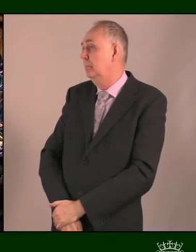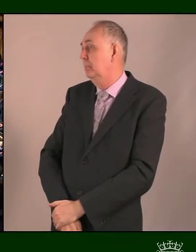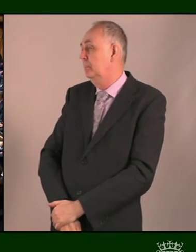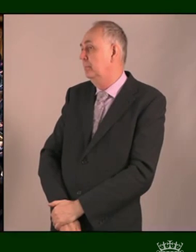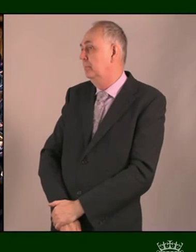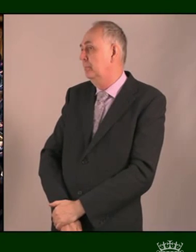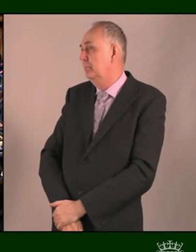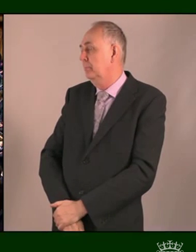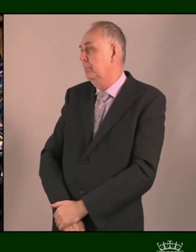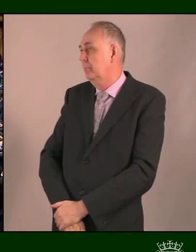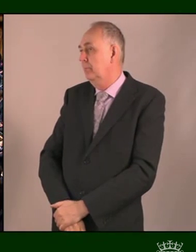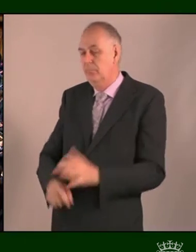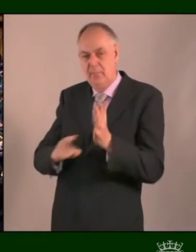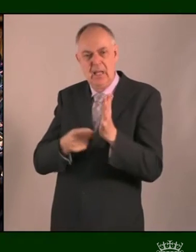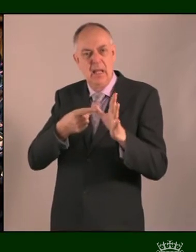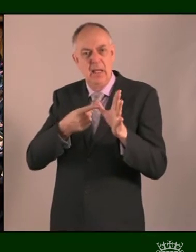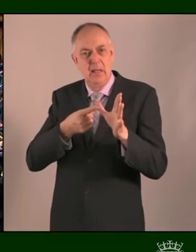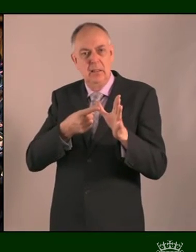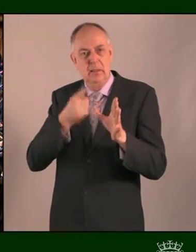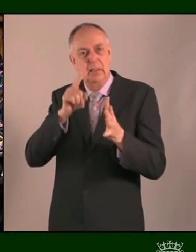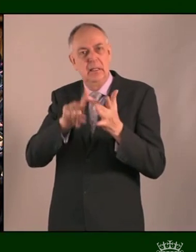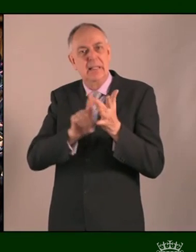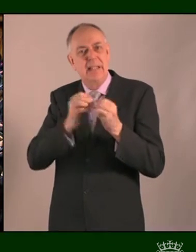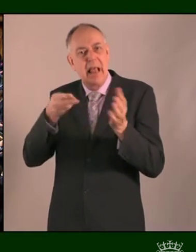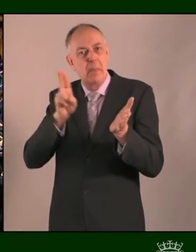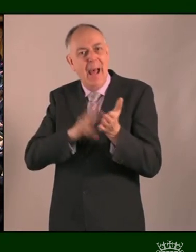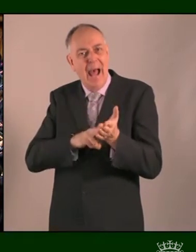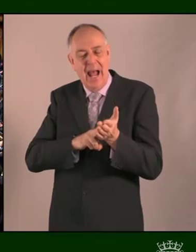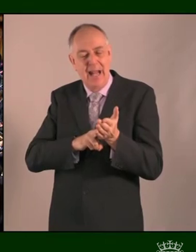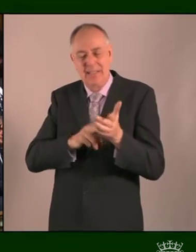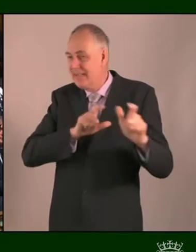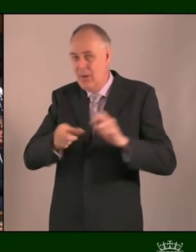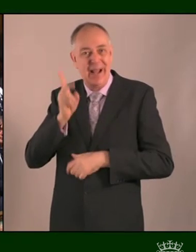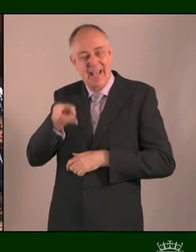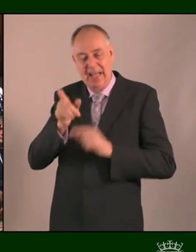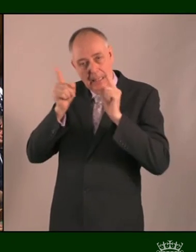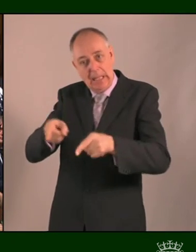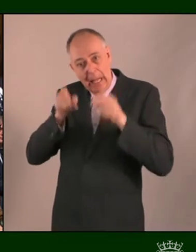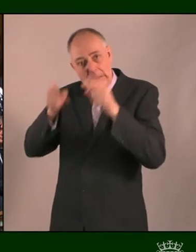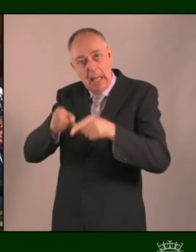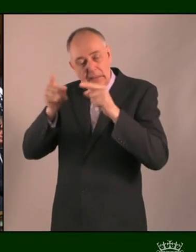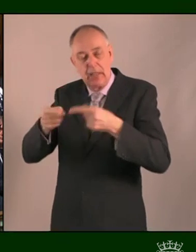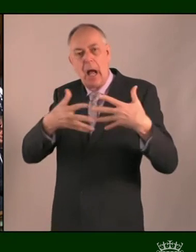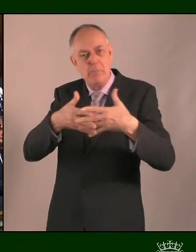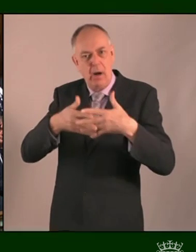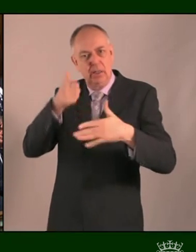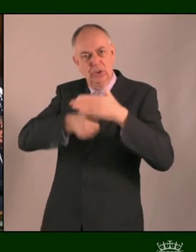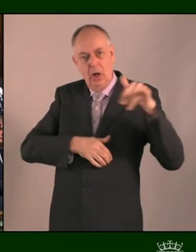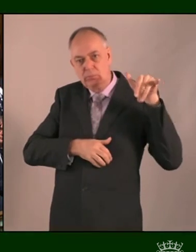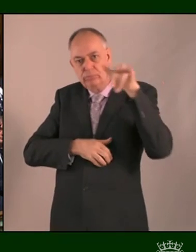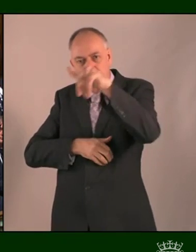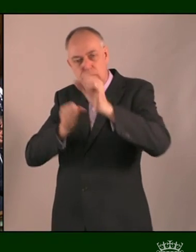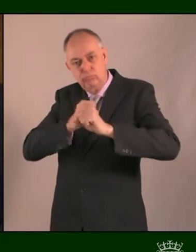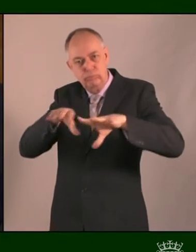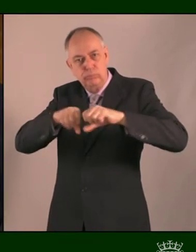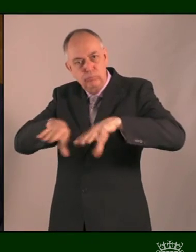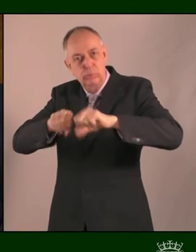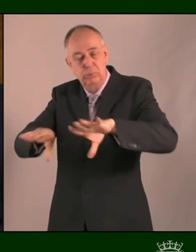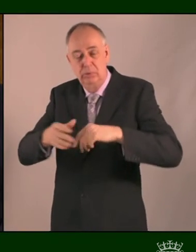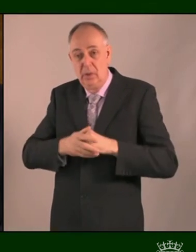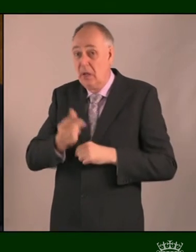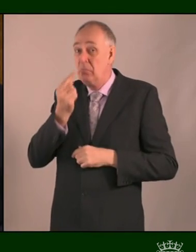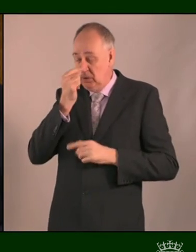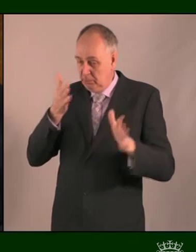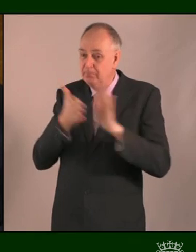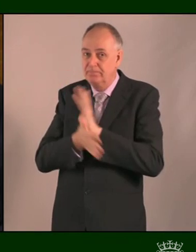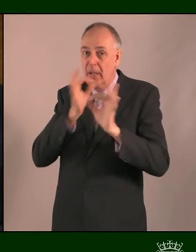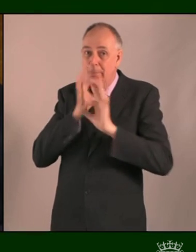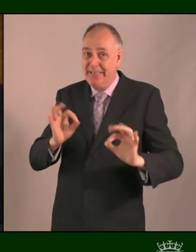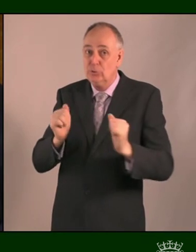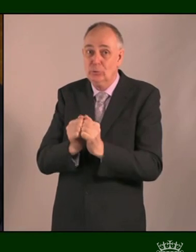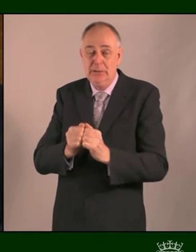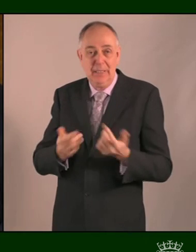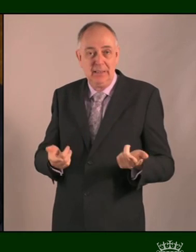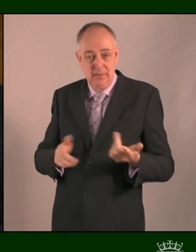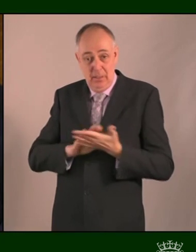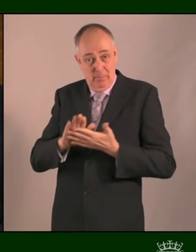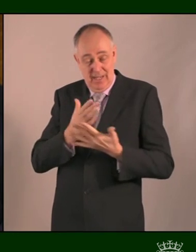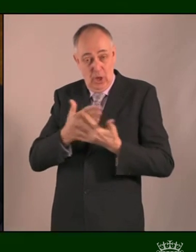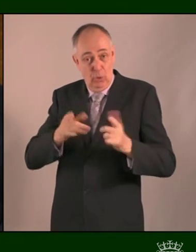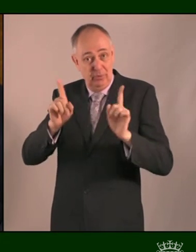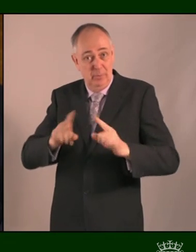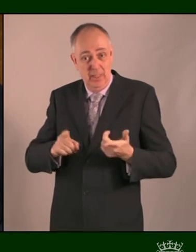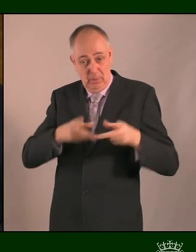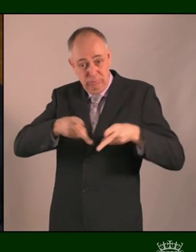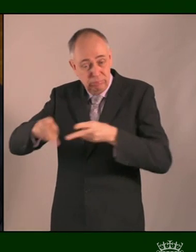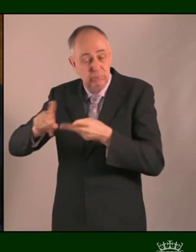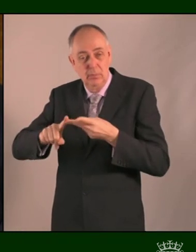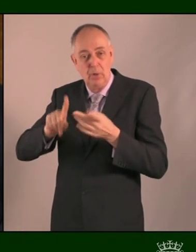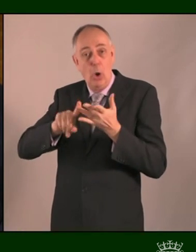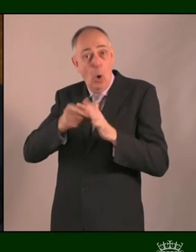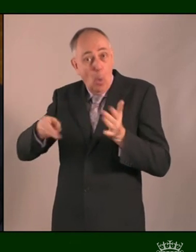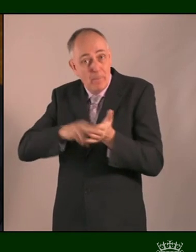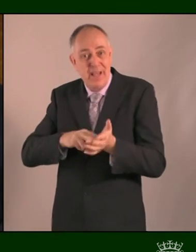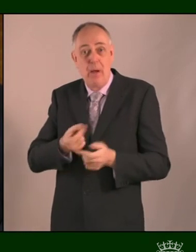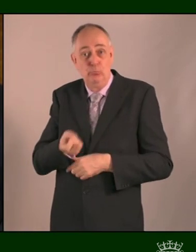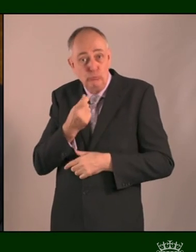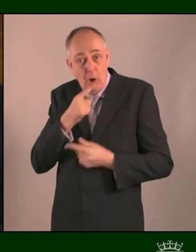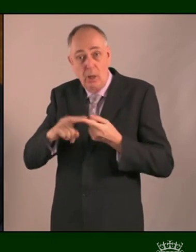The Taliban have resumed their attacks in Afghanistan, and today the US has undertaken defensive airstrikes, undermining the fragile peace deal, which will mean the release of thousands of prisoners and the continued export of opium to fund extremism.